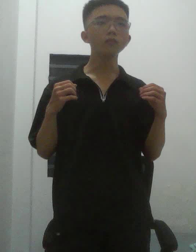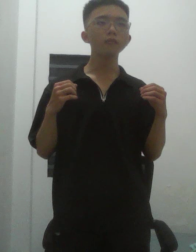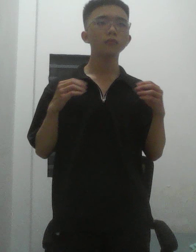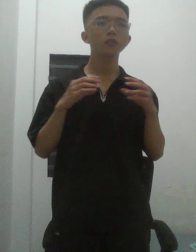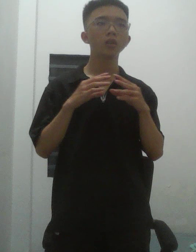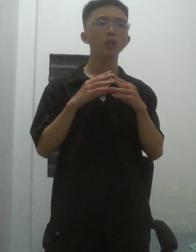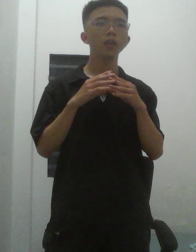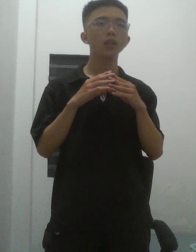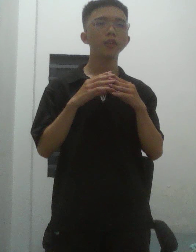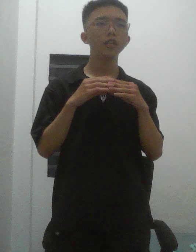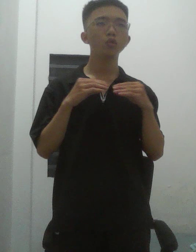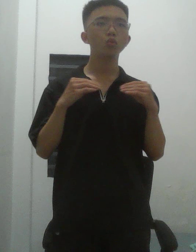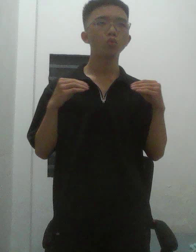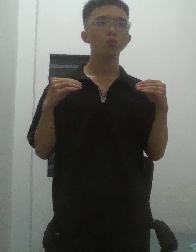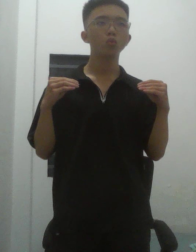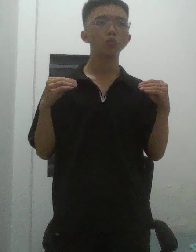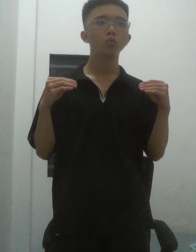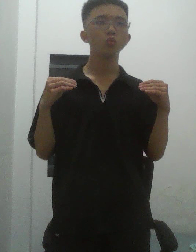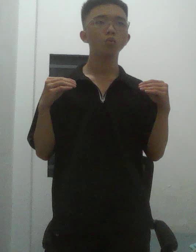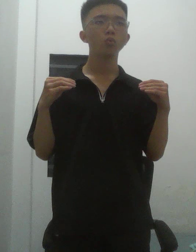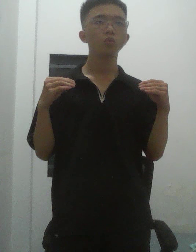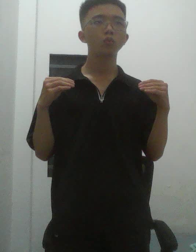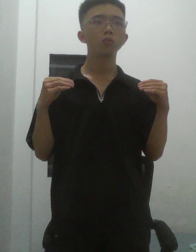nhieu